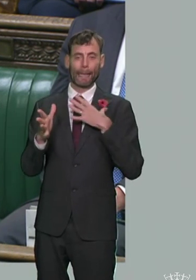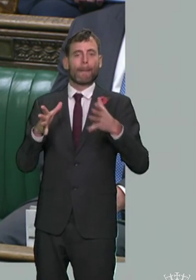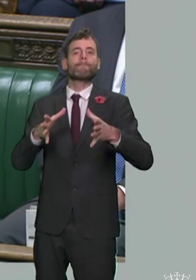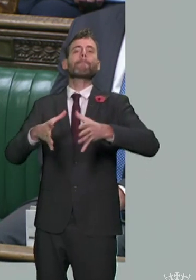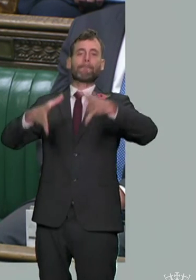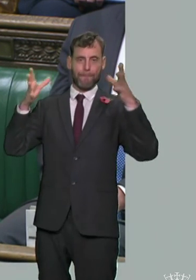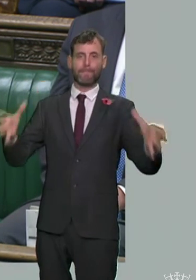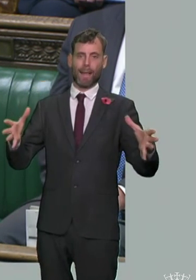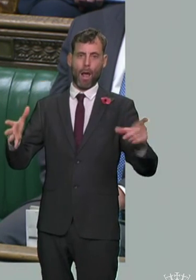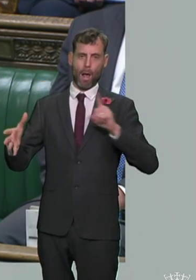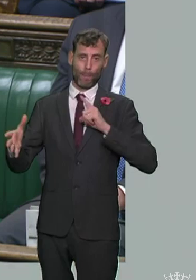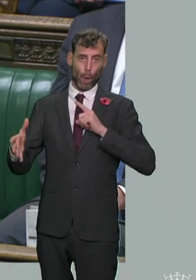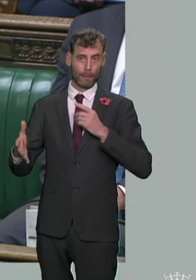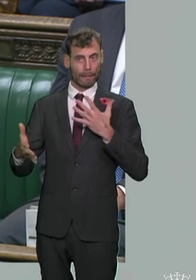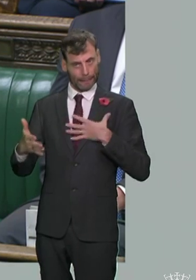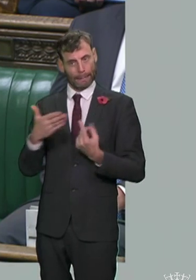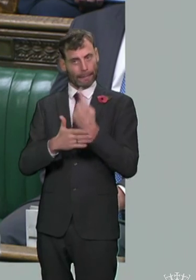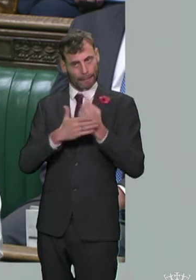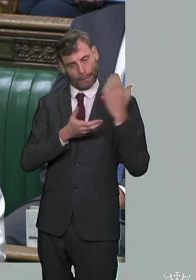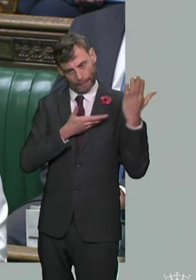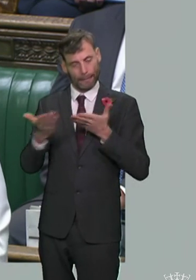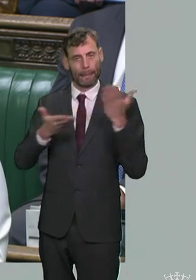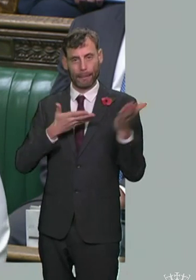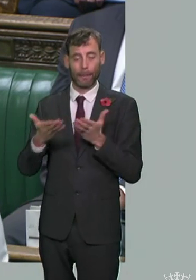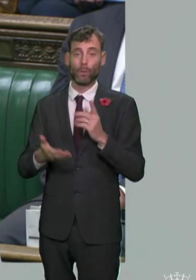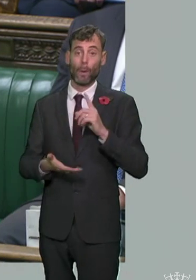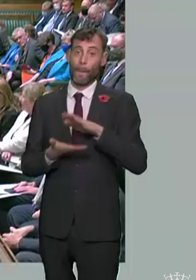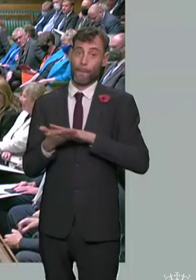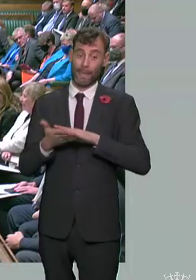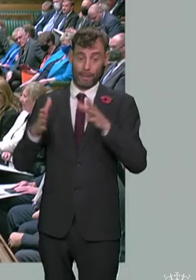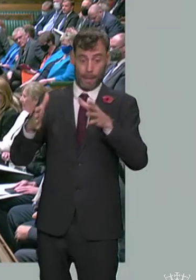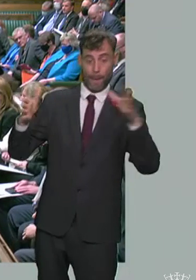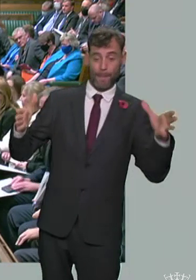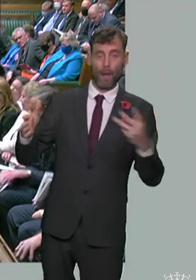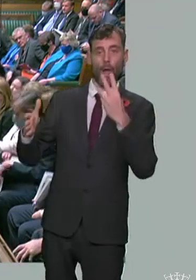It will soon need to accommodate 3,000 new patients from new building.